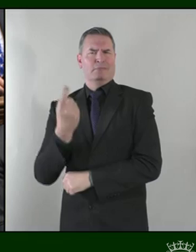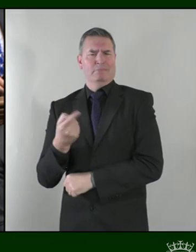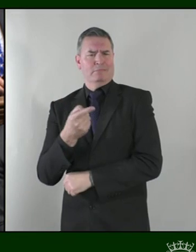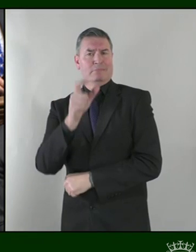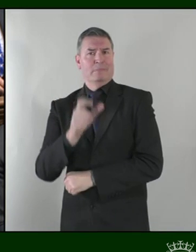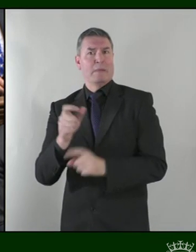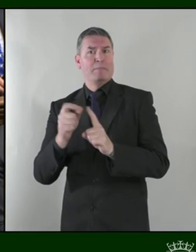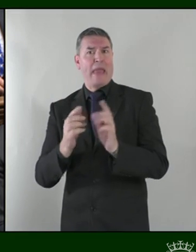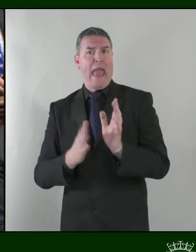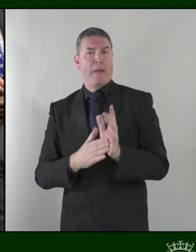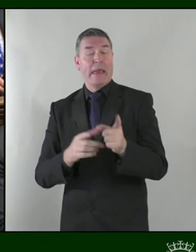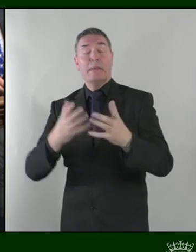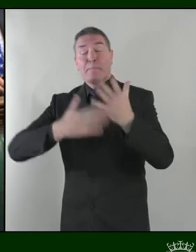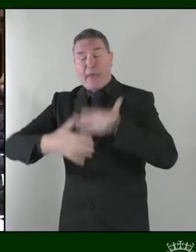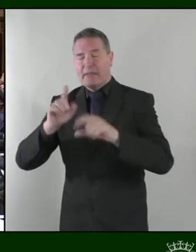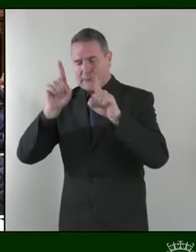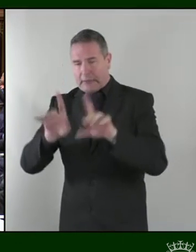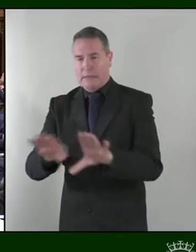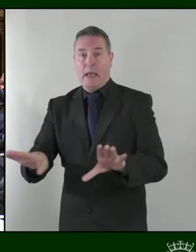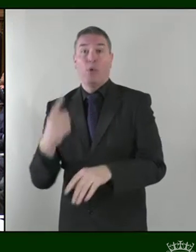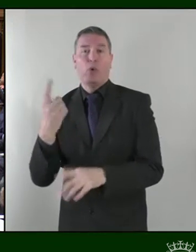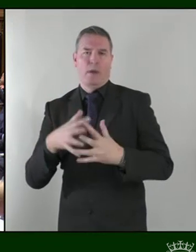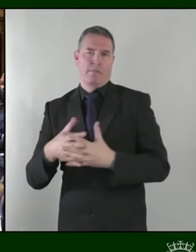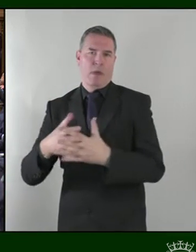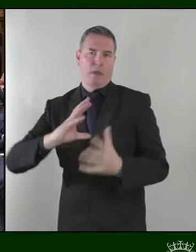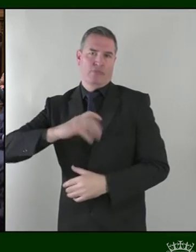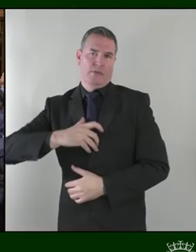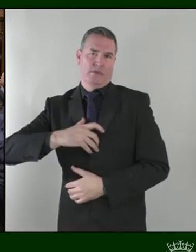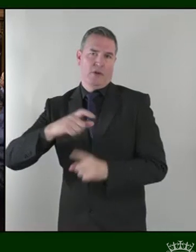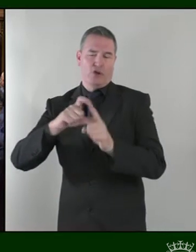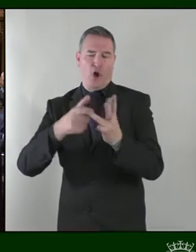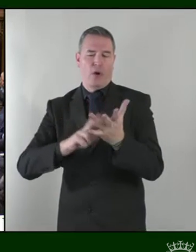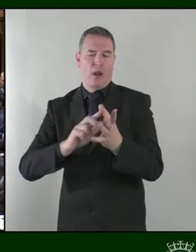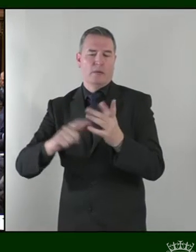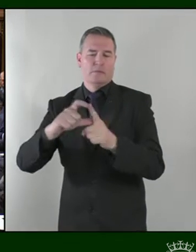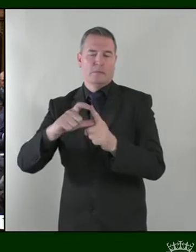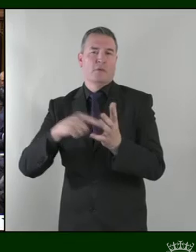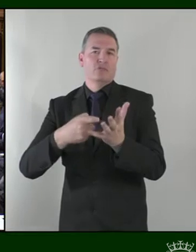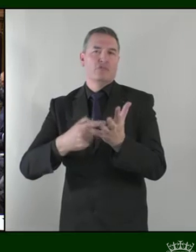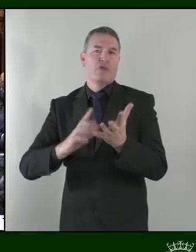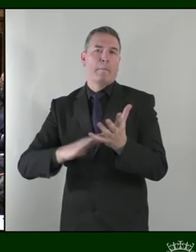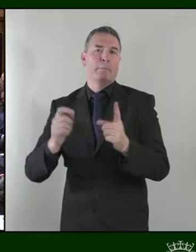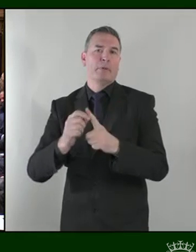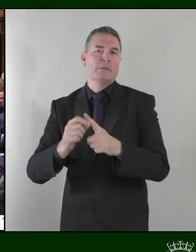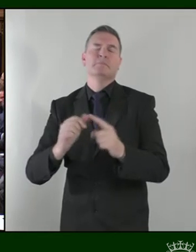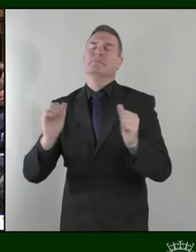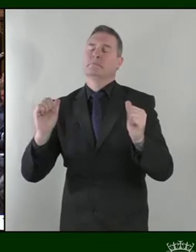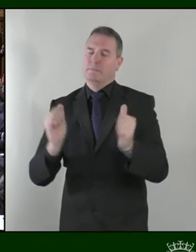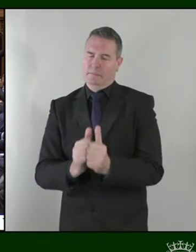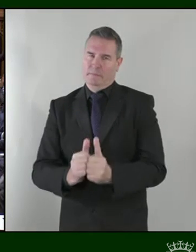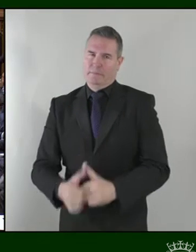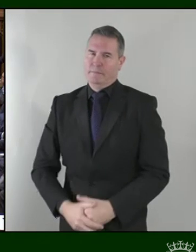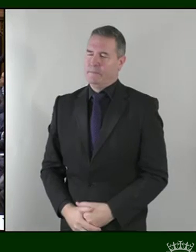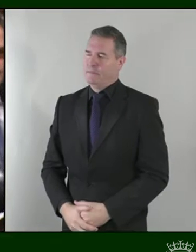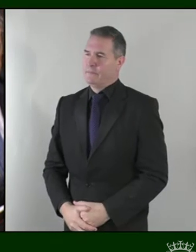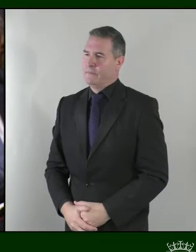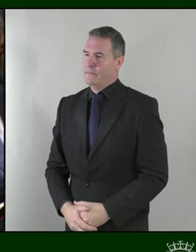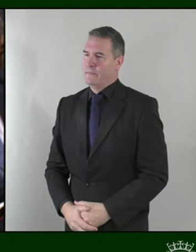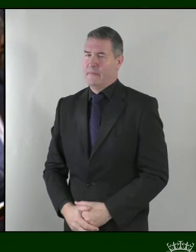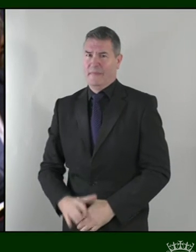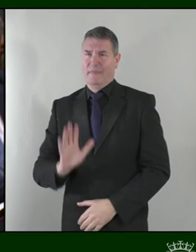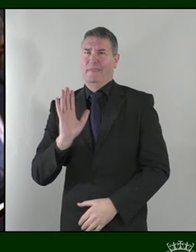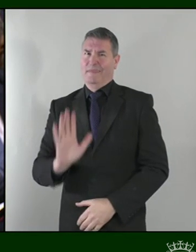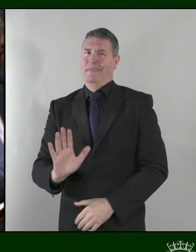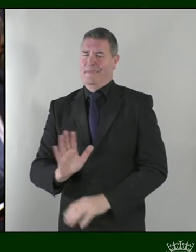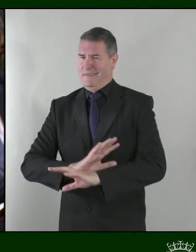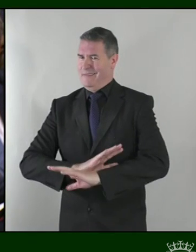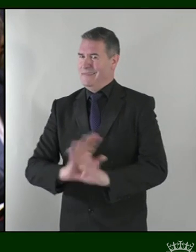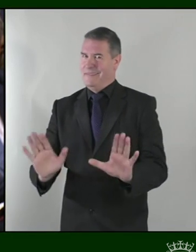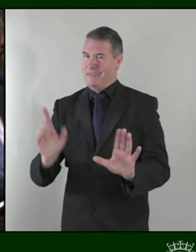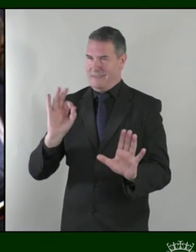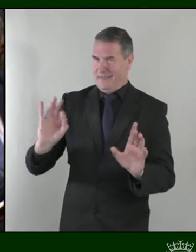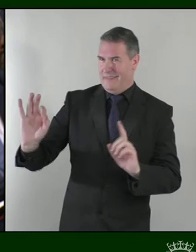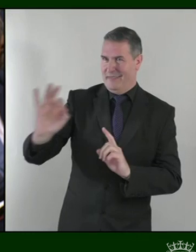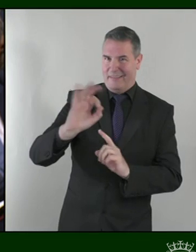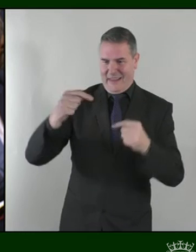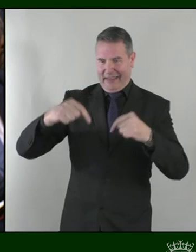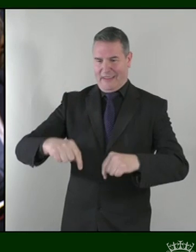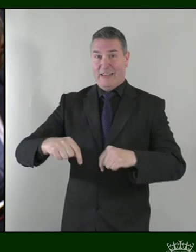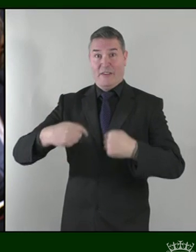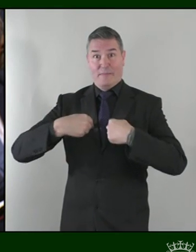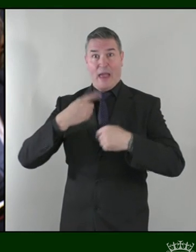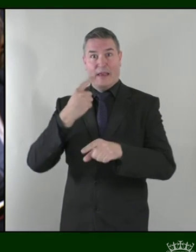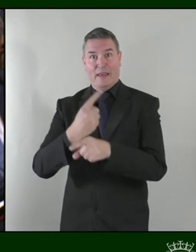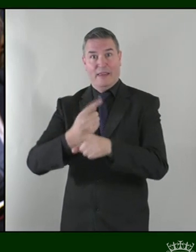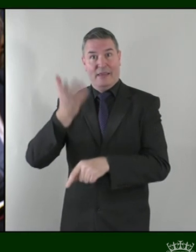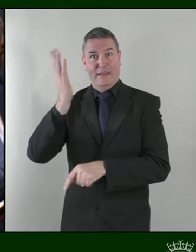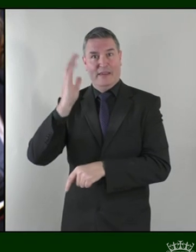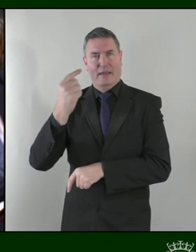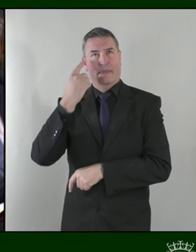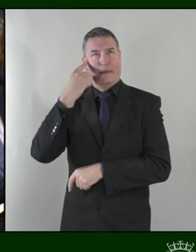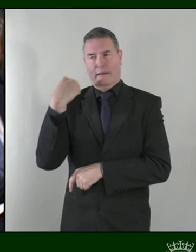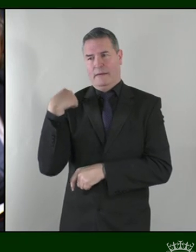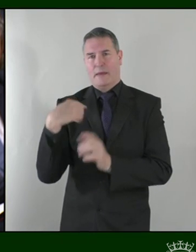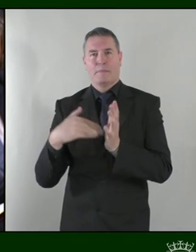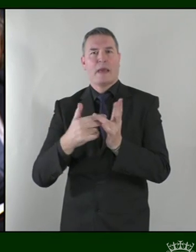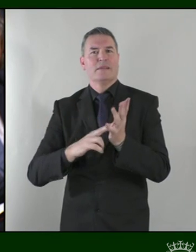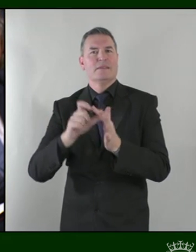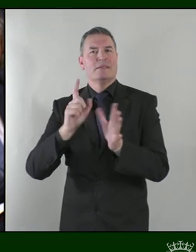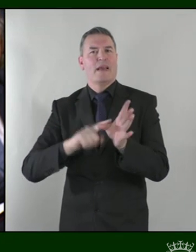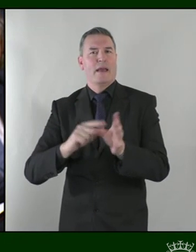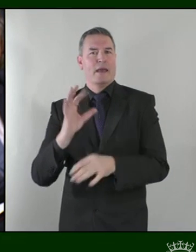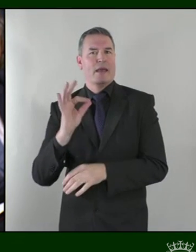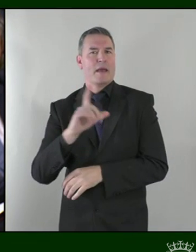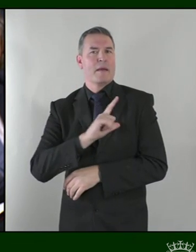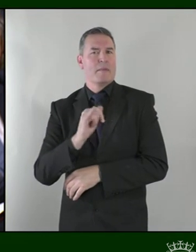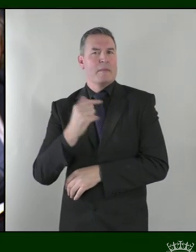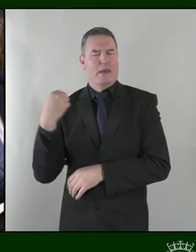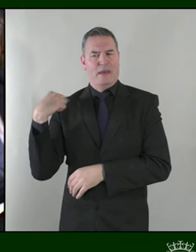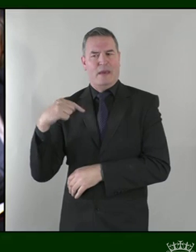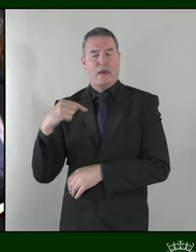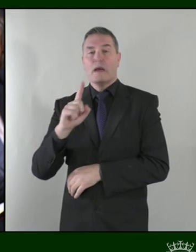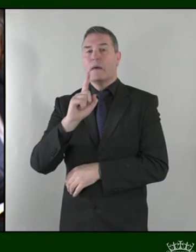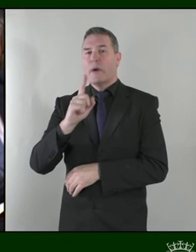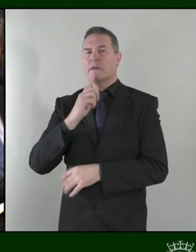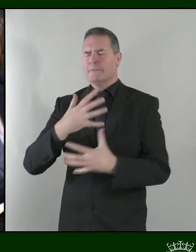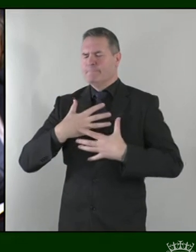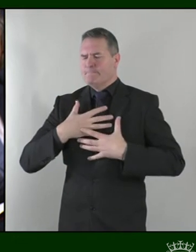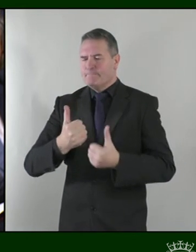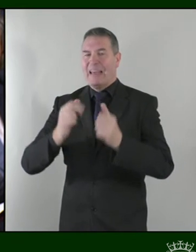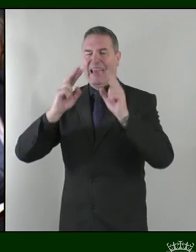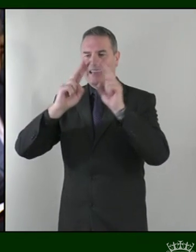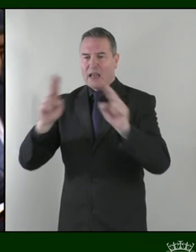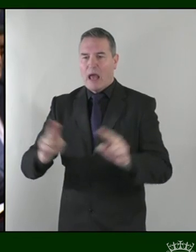I do not think anybody listening to my speech on Monday could have mistaken it for having anything but the most passionate internationalist, globalist, open, outward-looking approach.